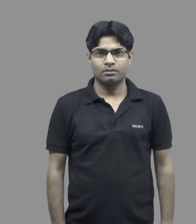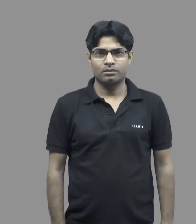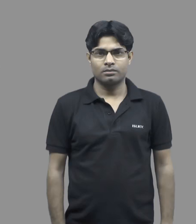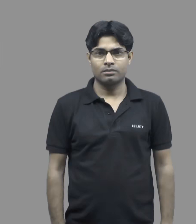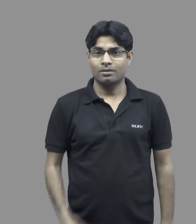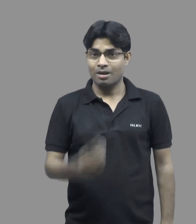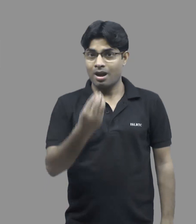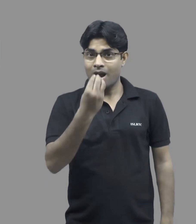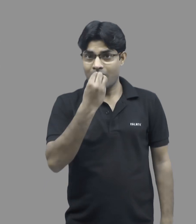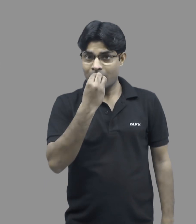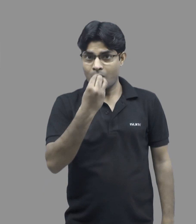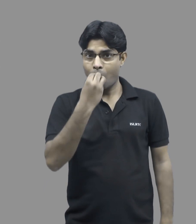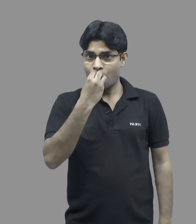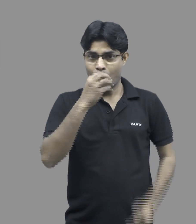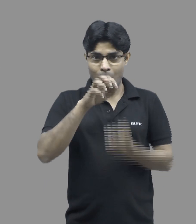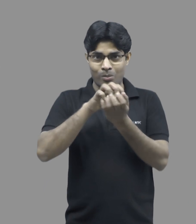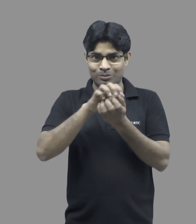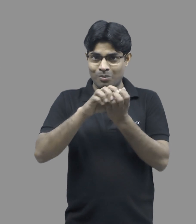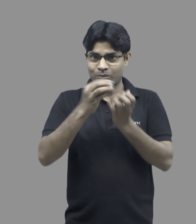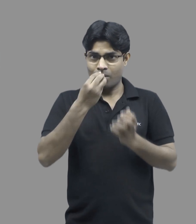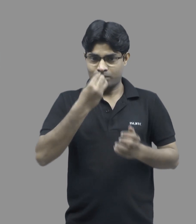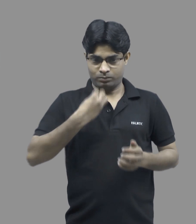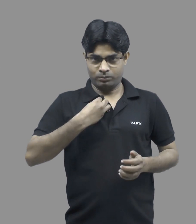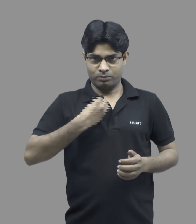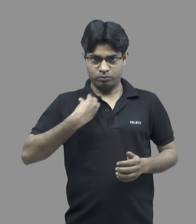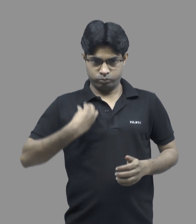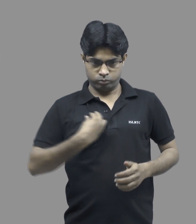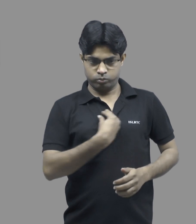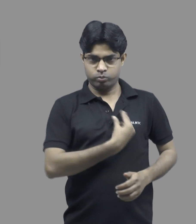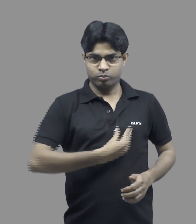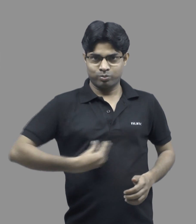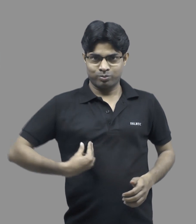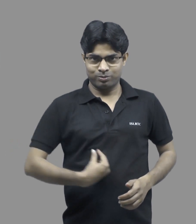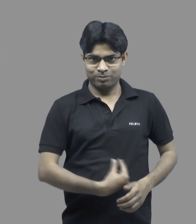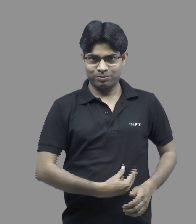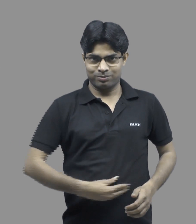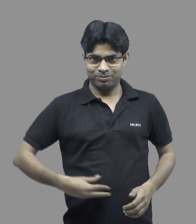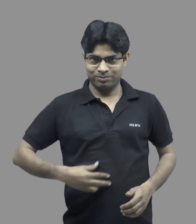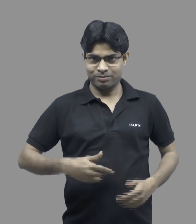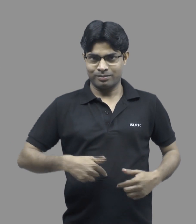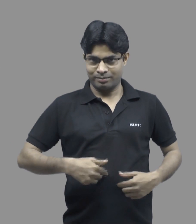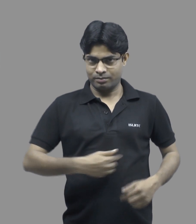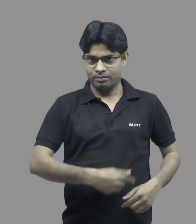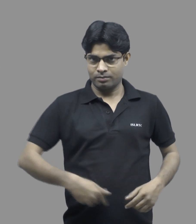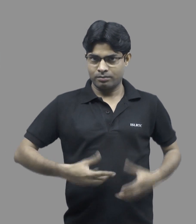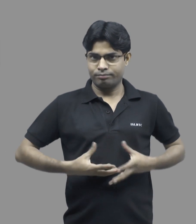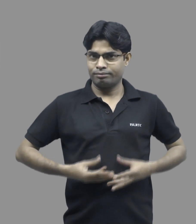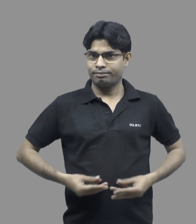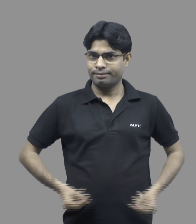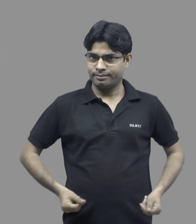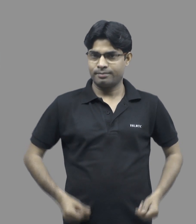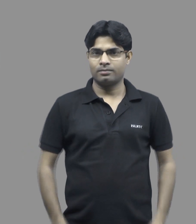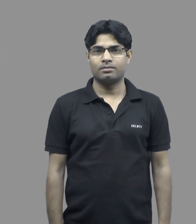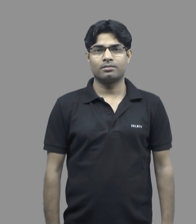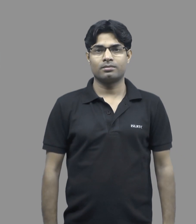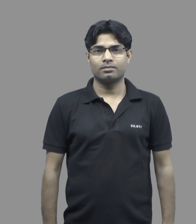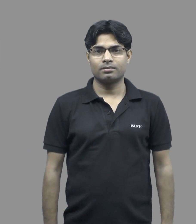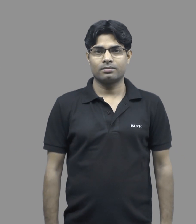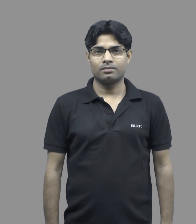Digestive System